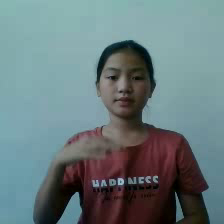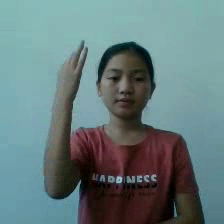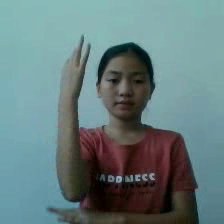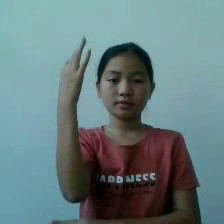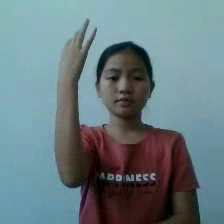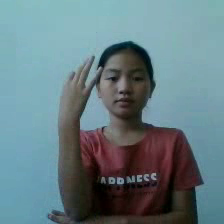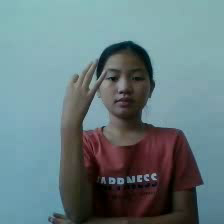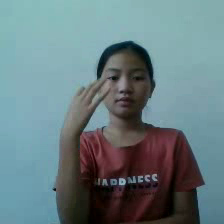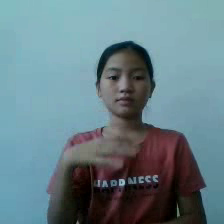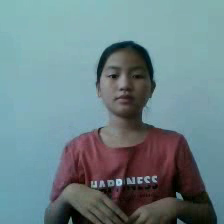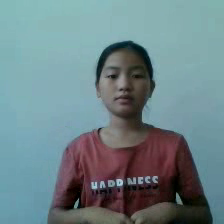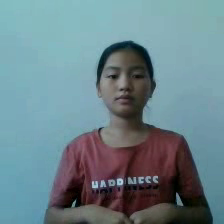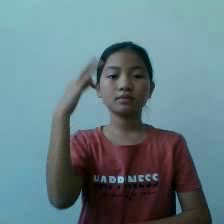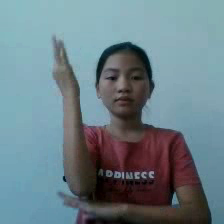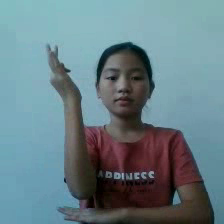Trưa